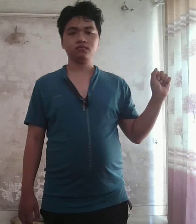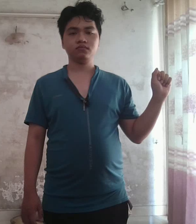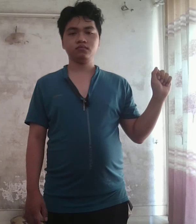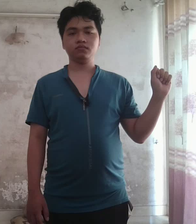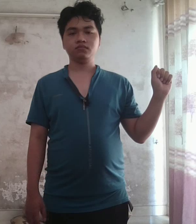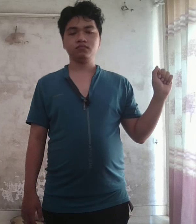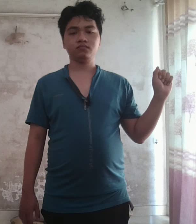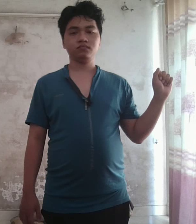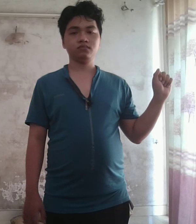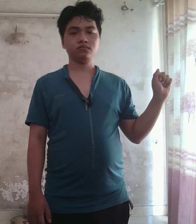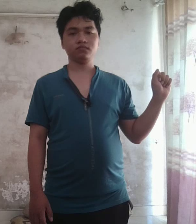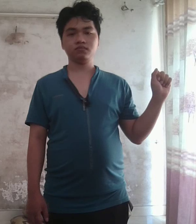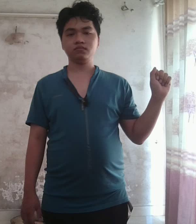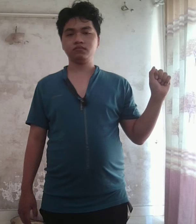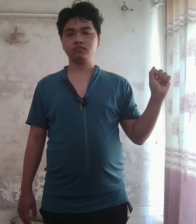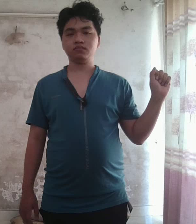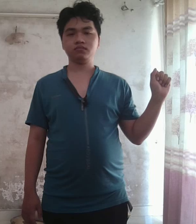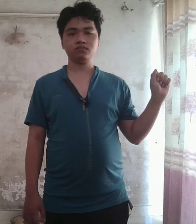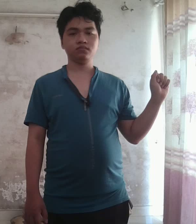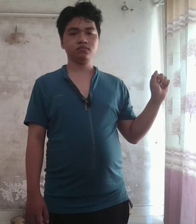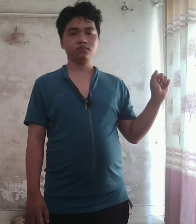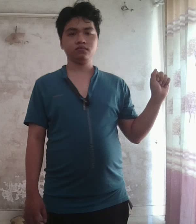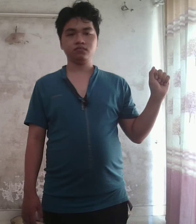a